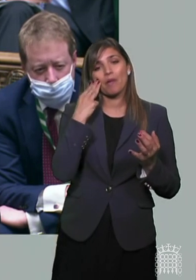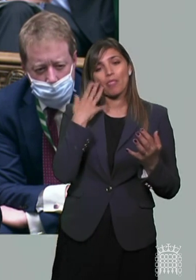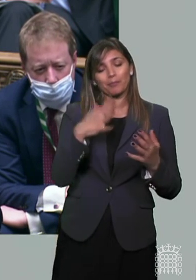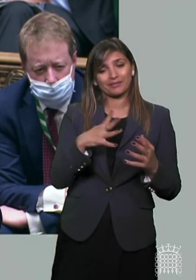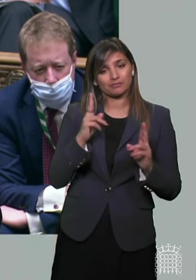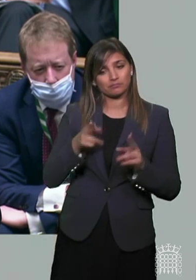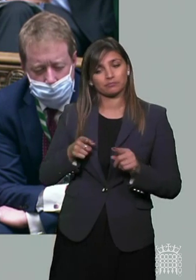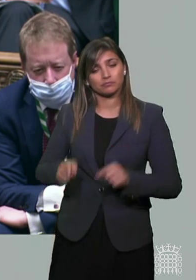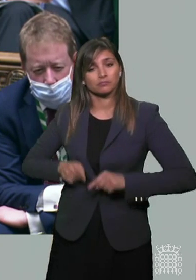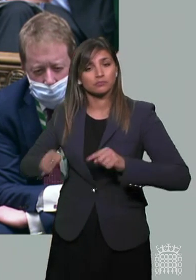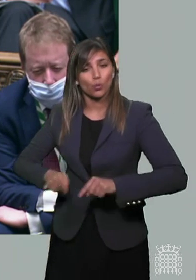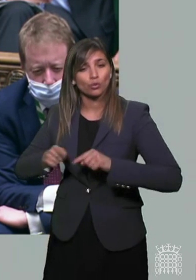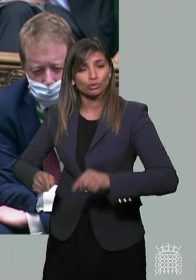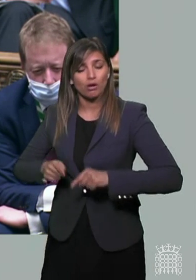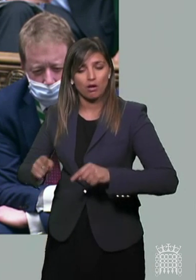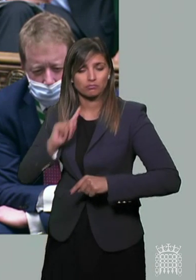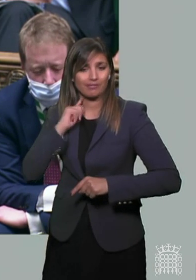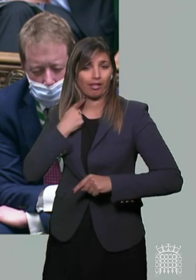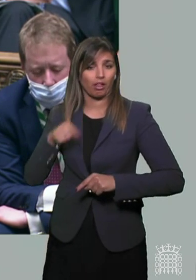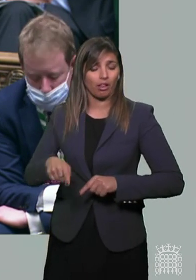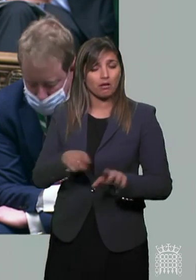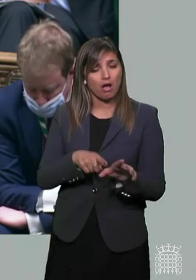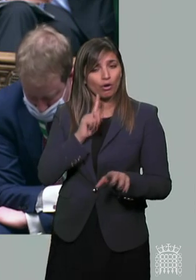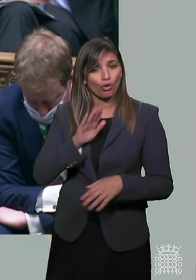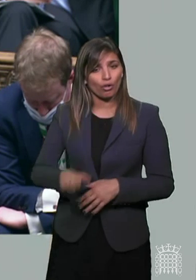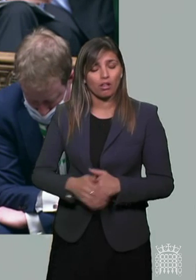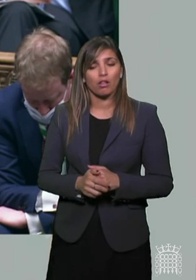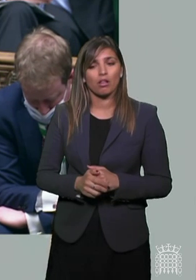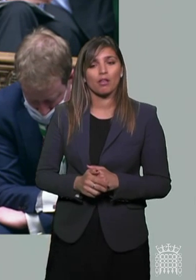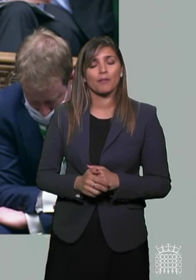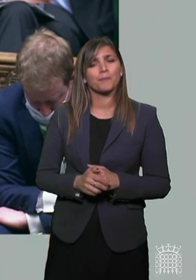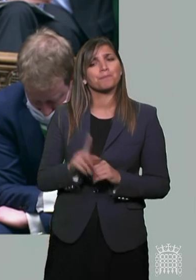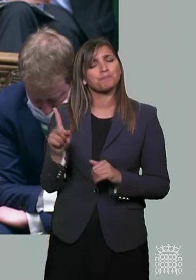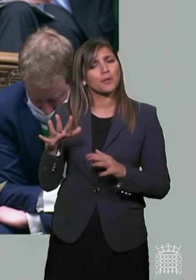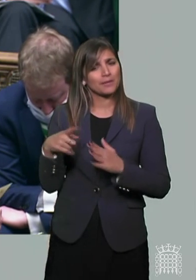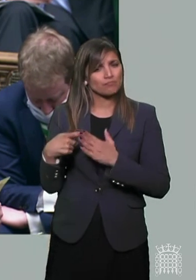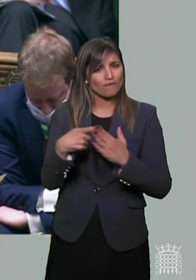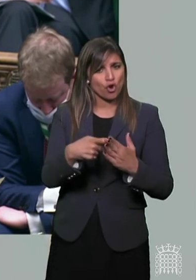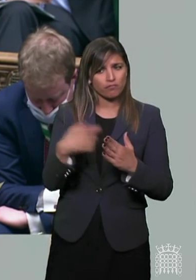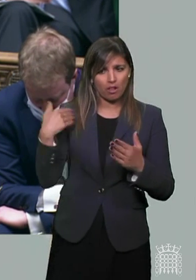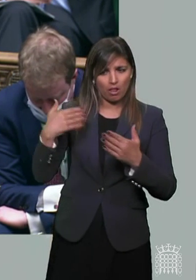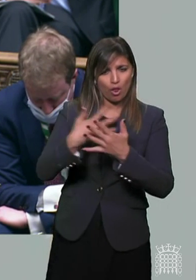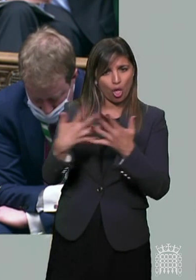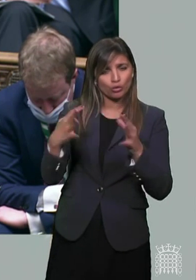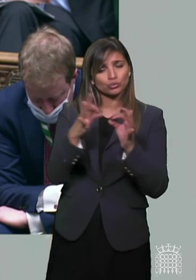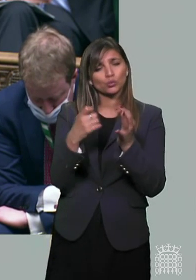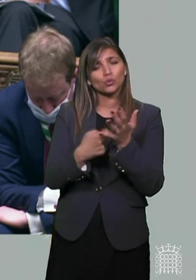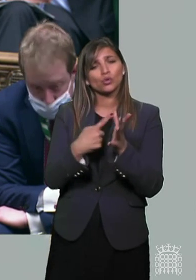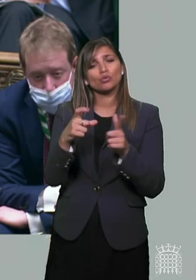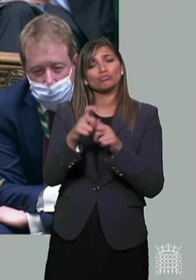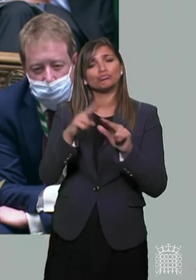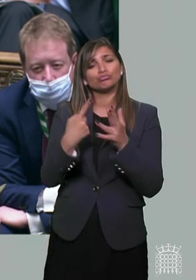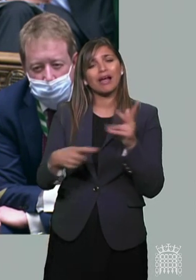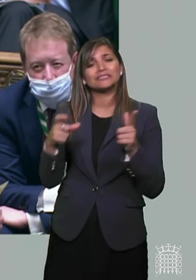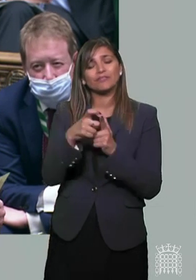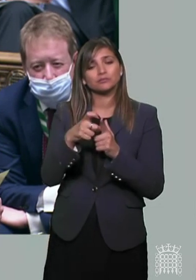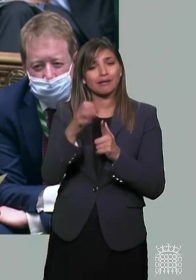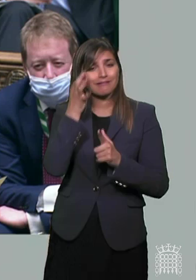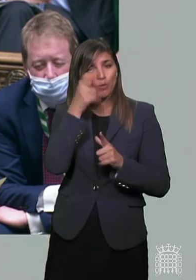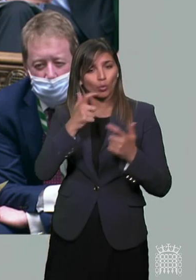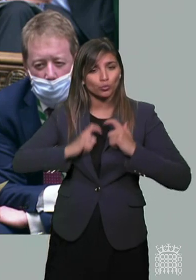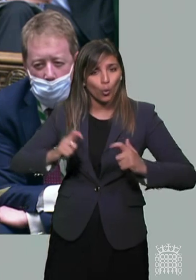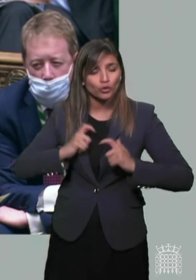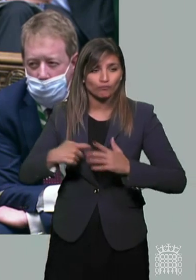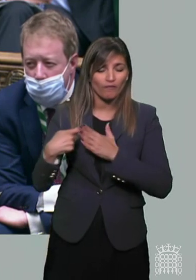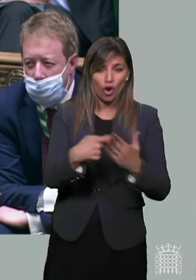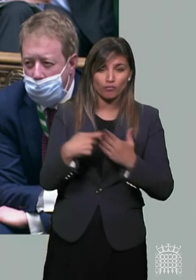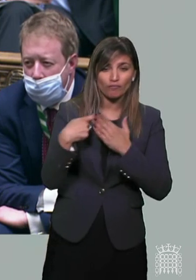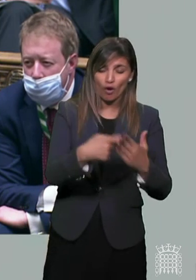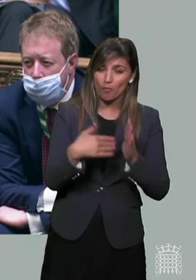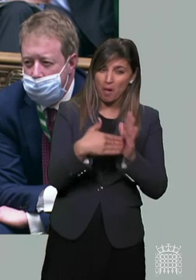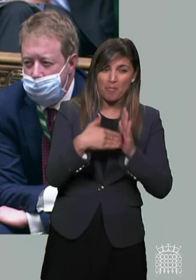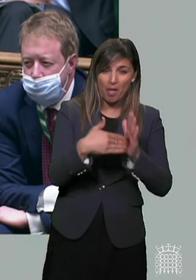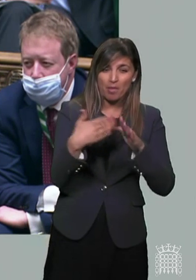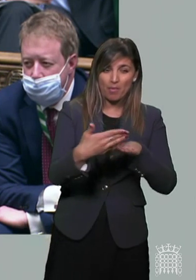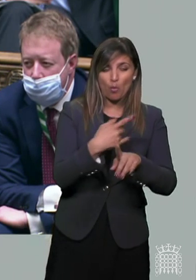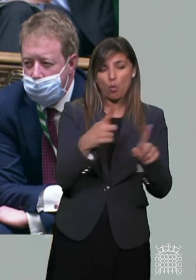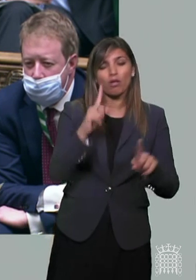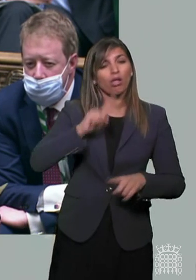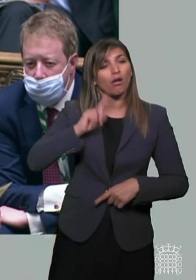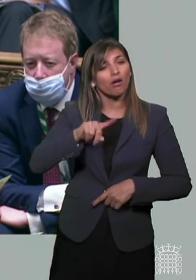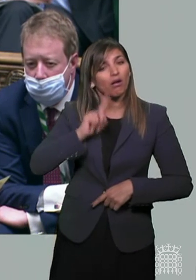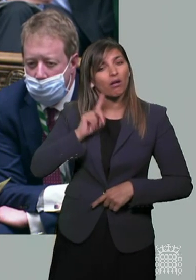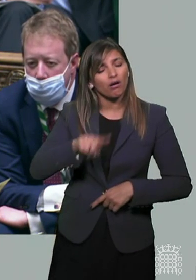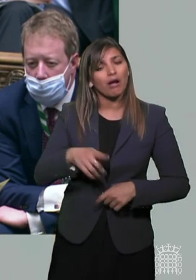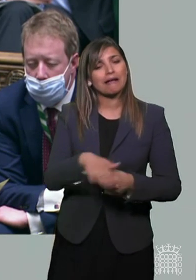The court heard that numerous referrals were made to Bradford Council children’s services months in advance of Star’s murder, but they were not taken seriously—in fact, the case was closed.